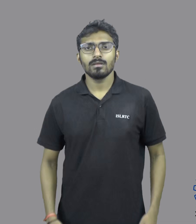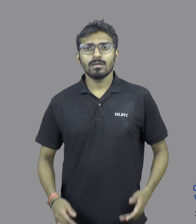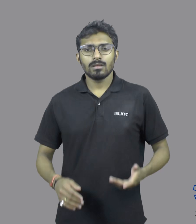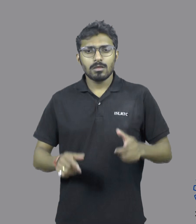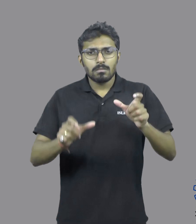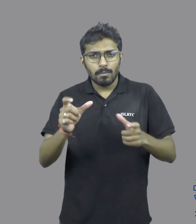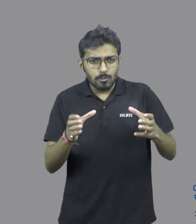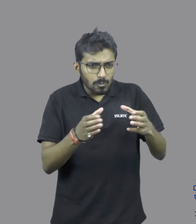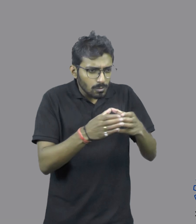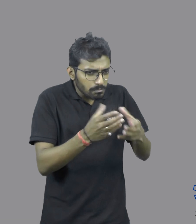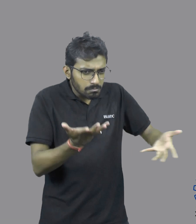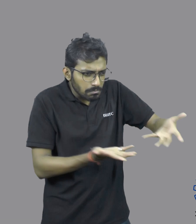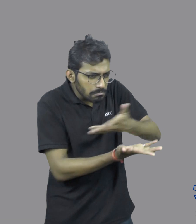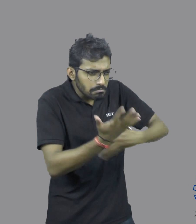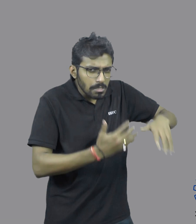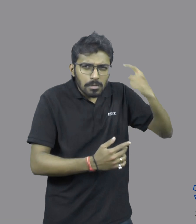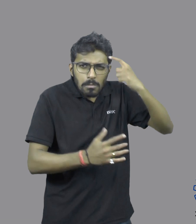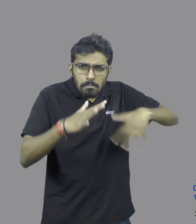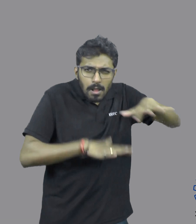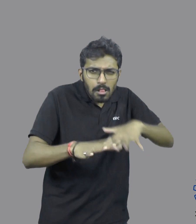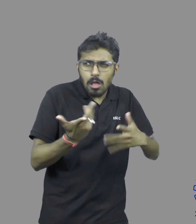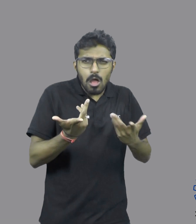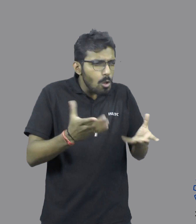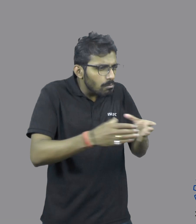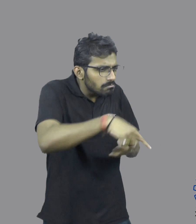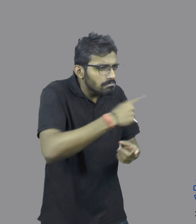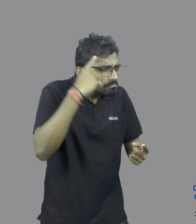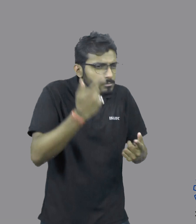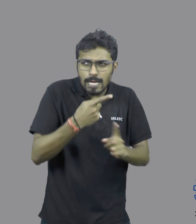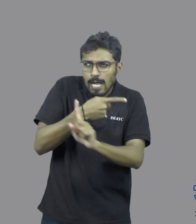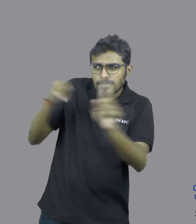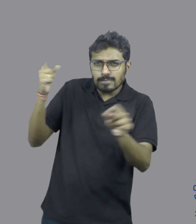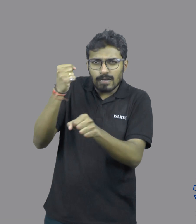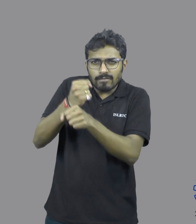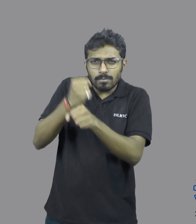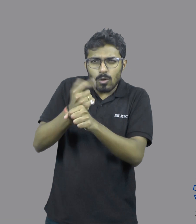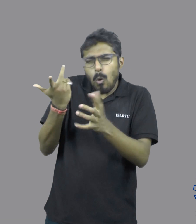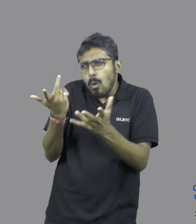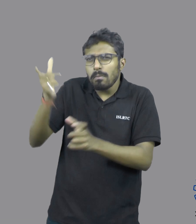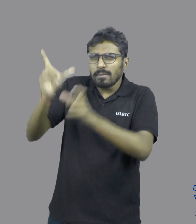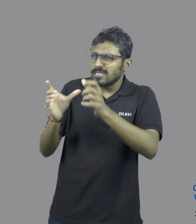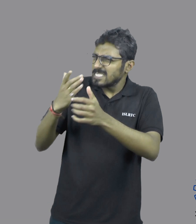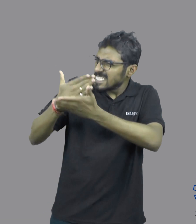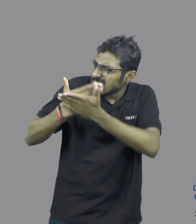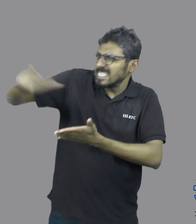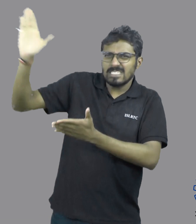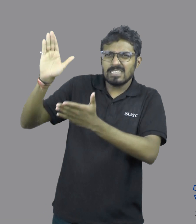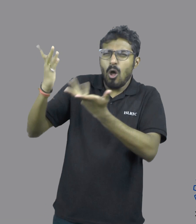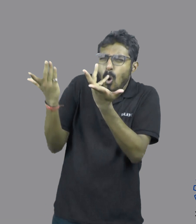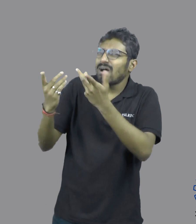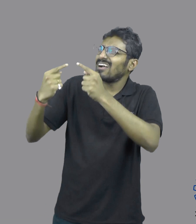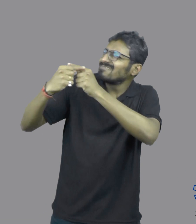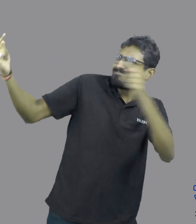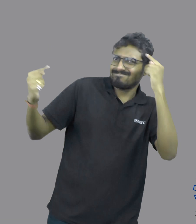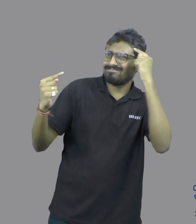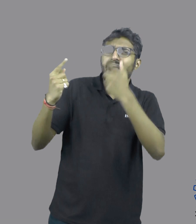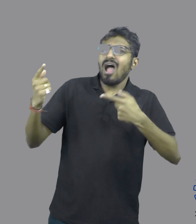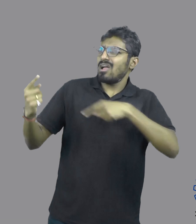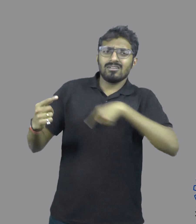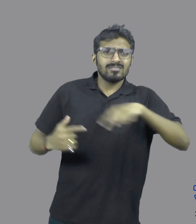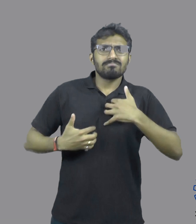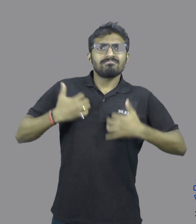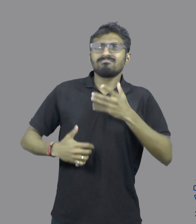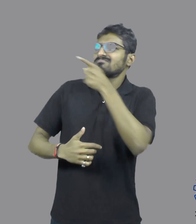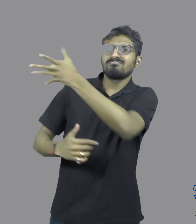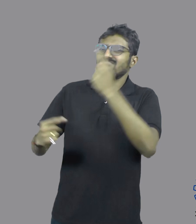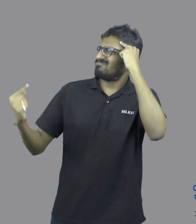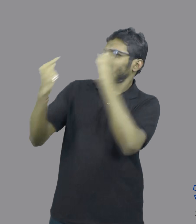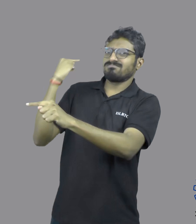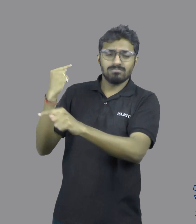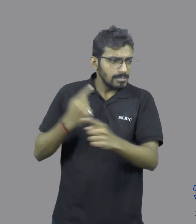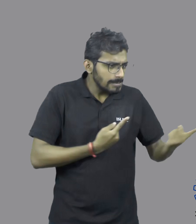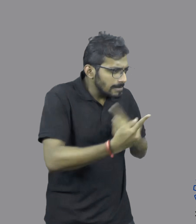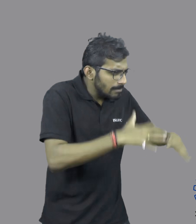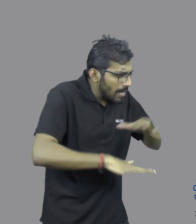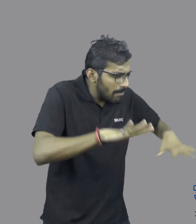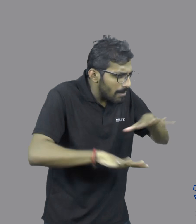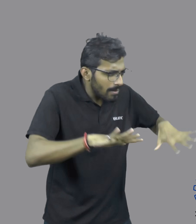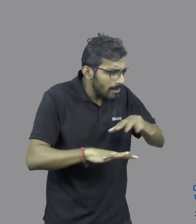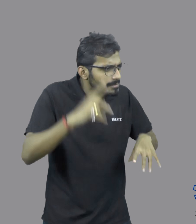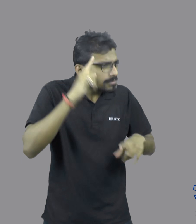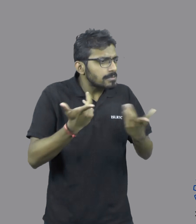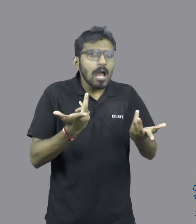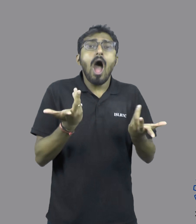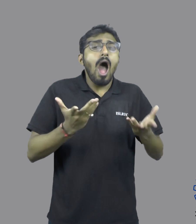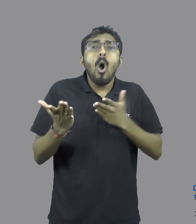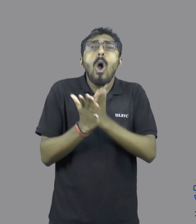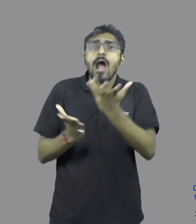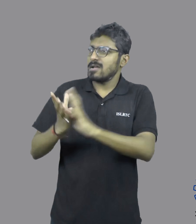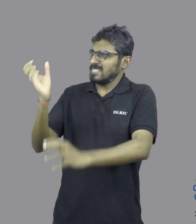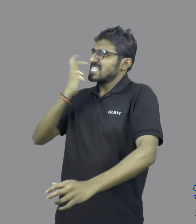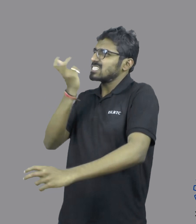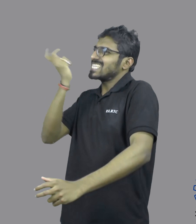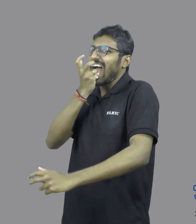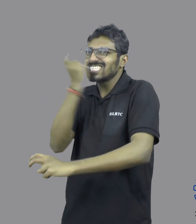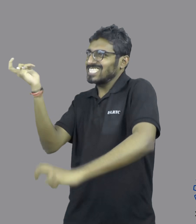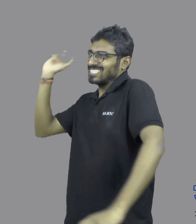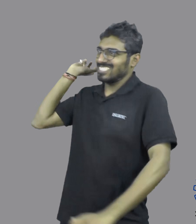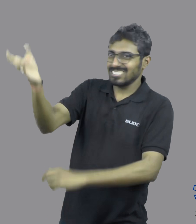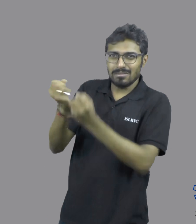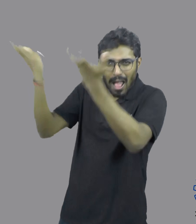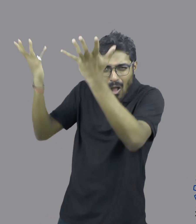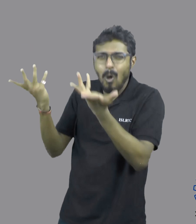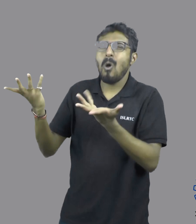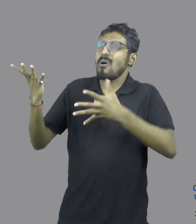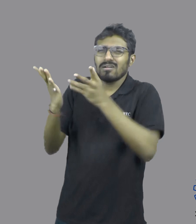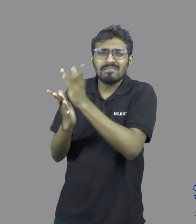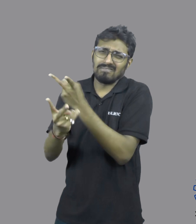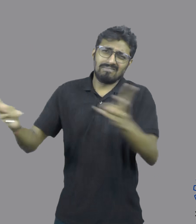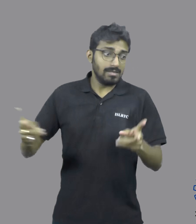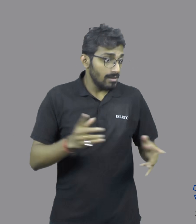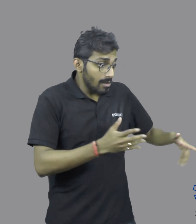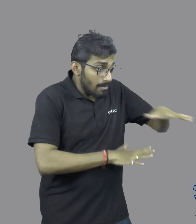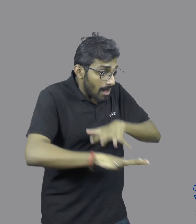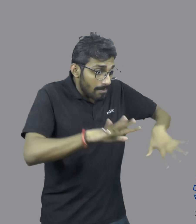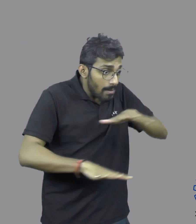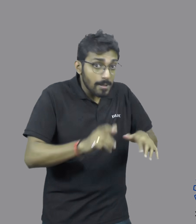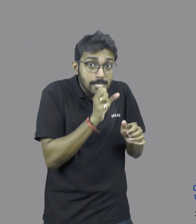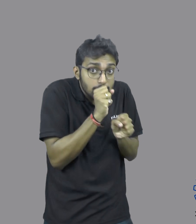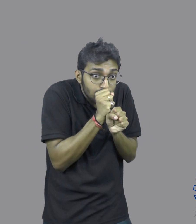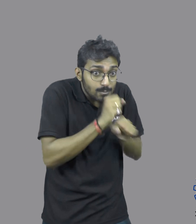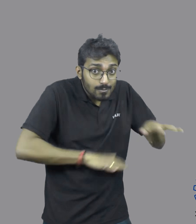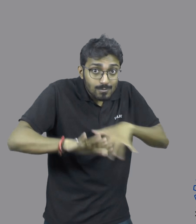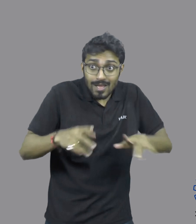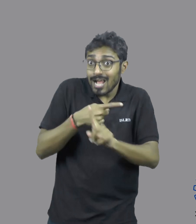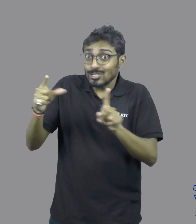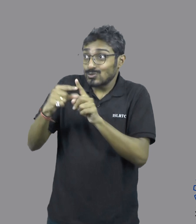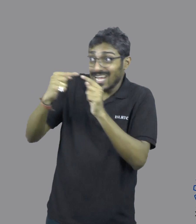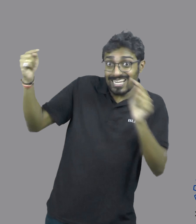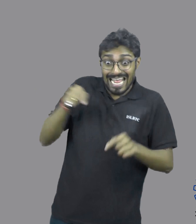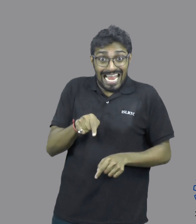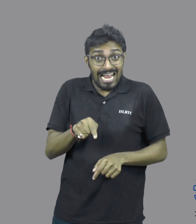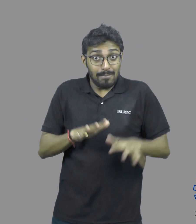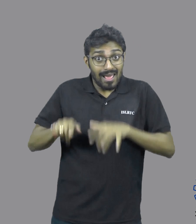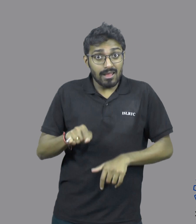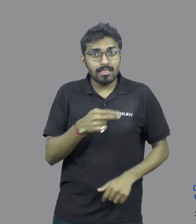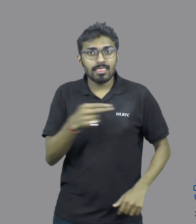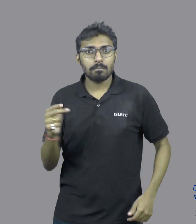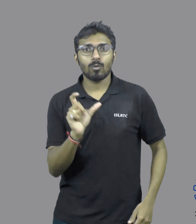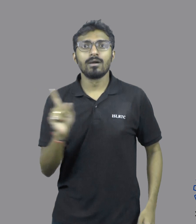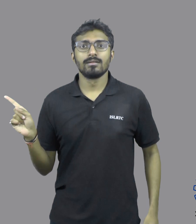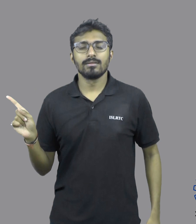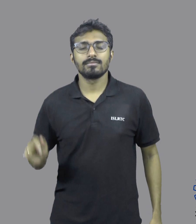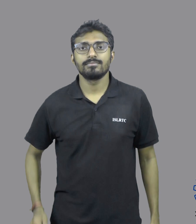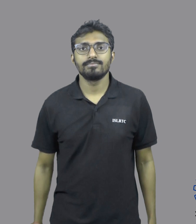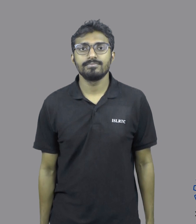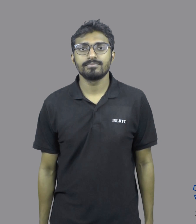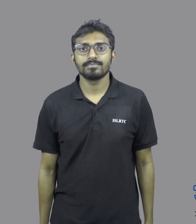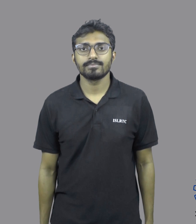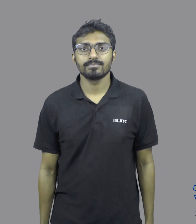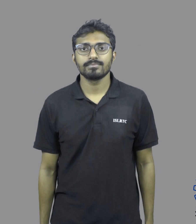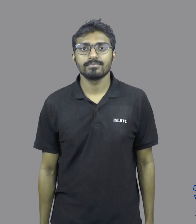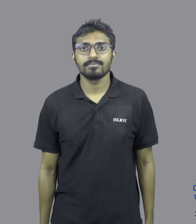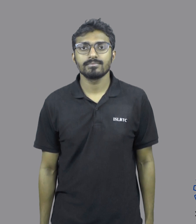Mutiny